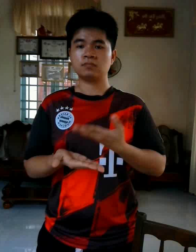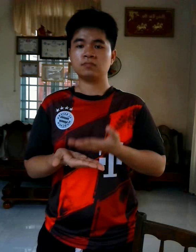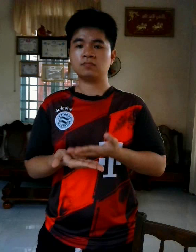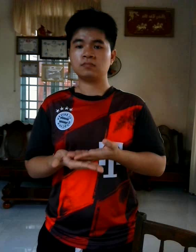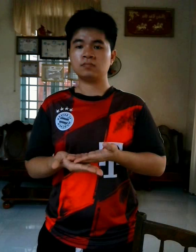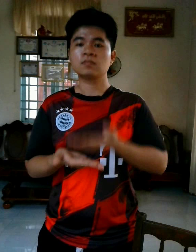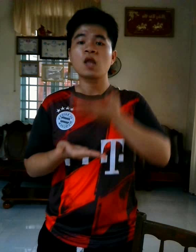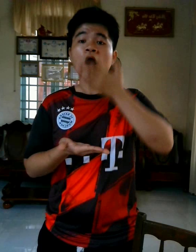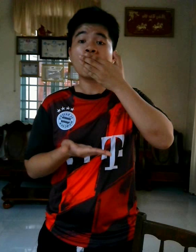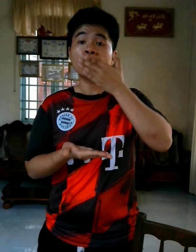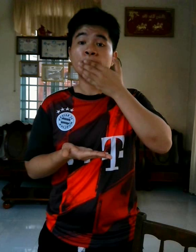sup